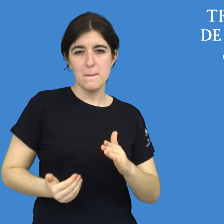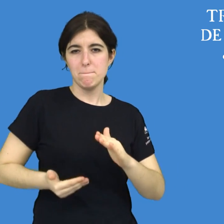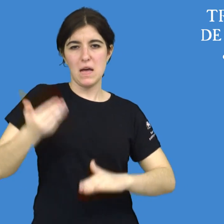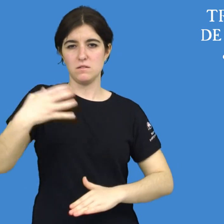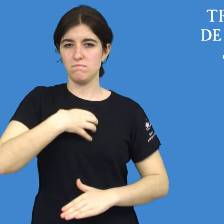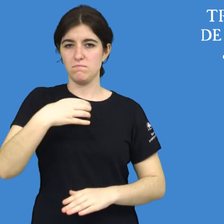superior